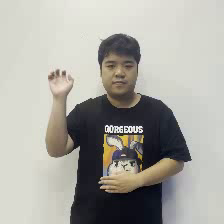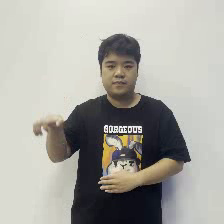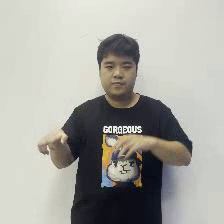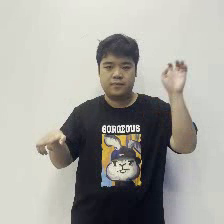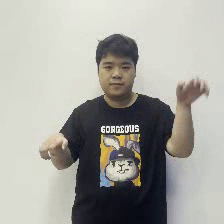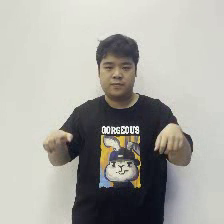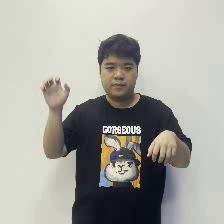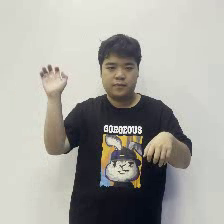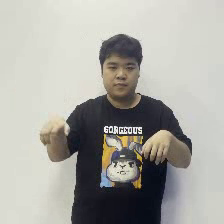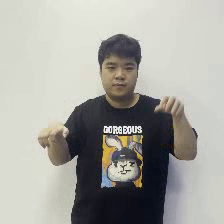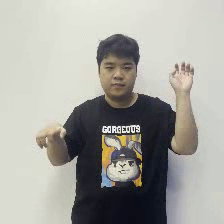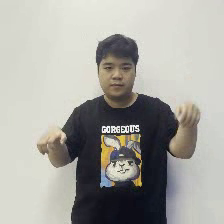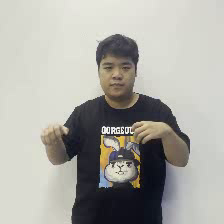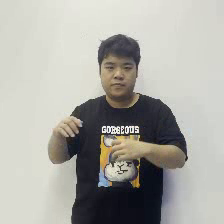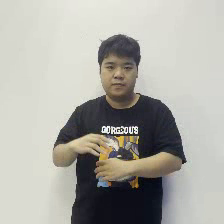Con gấu